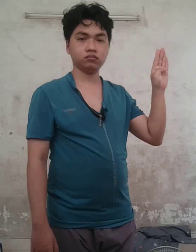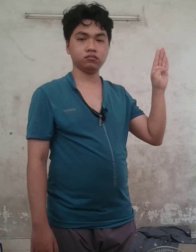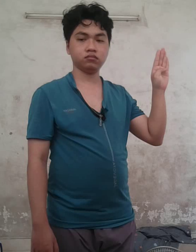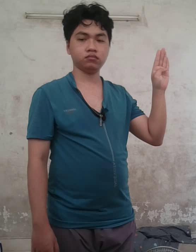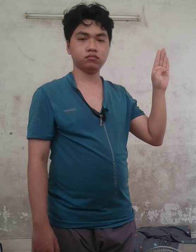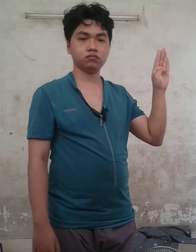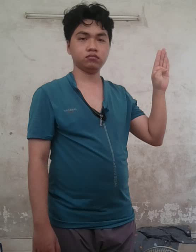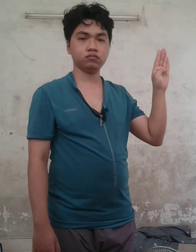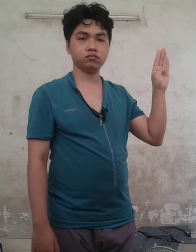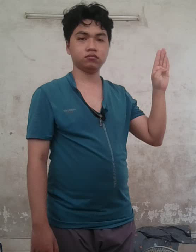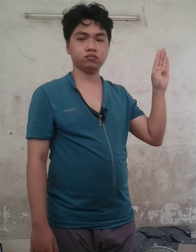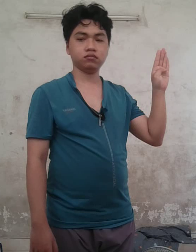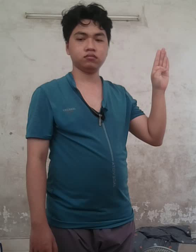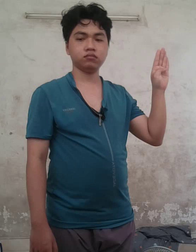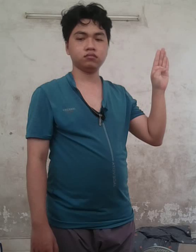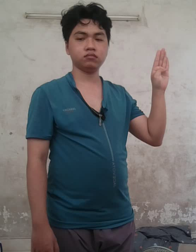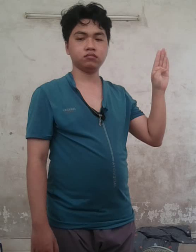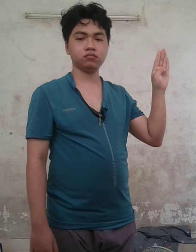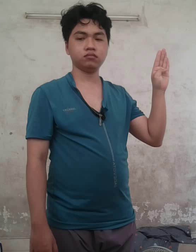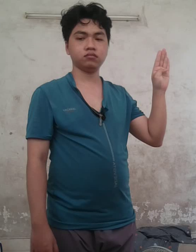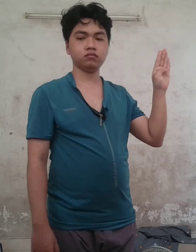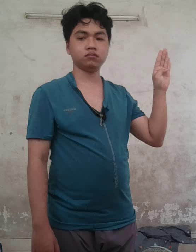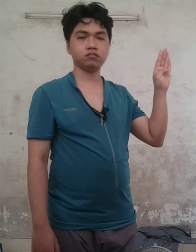b